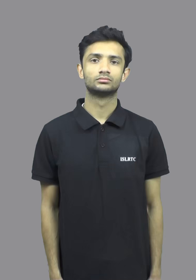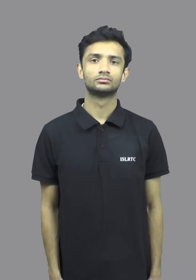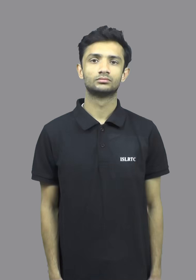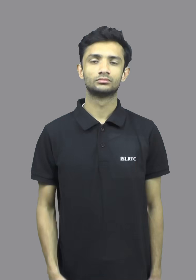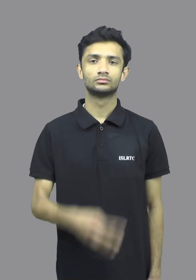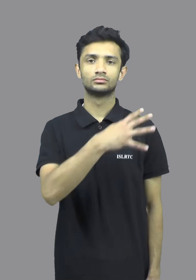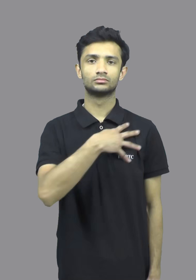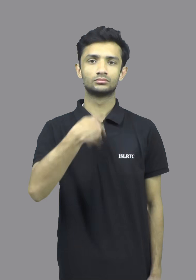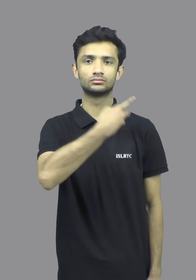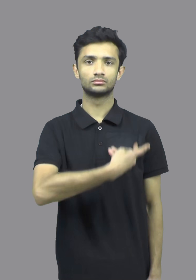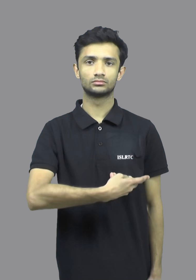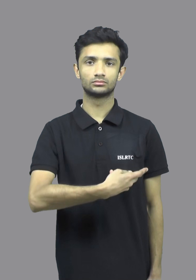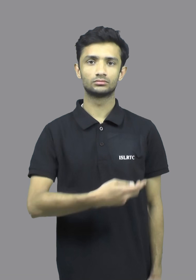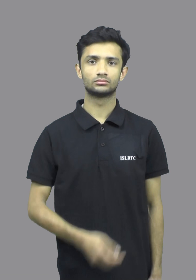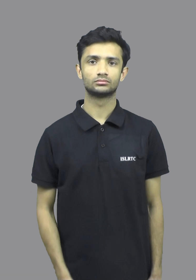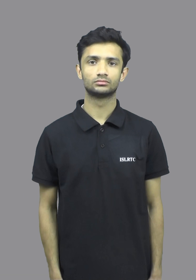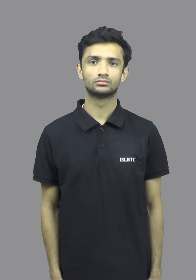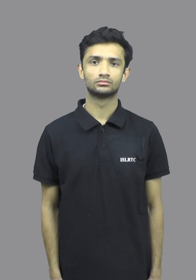Croatia